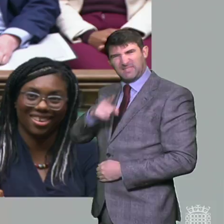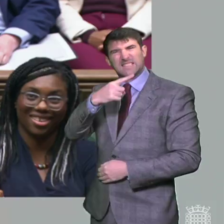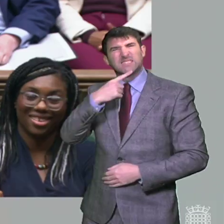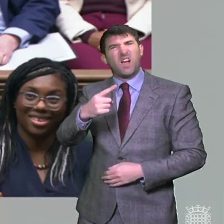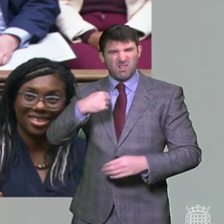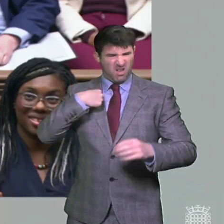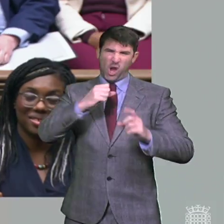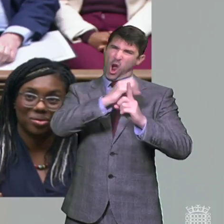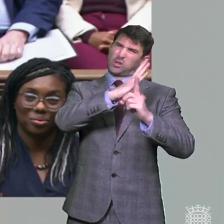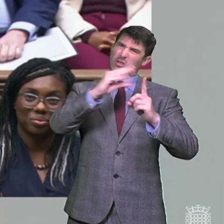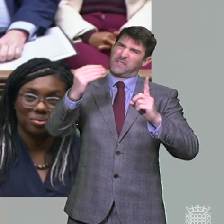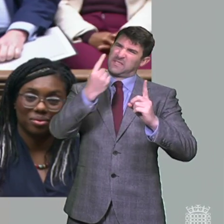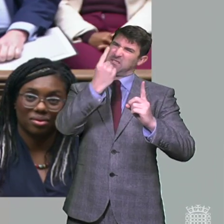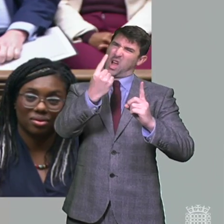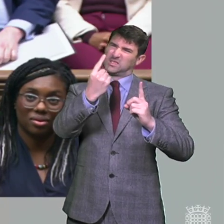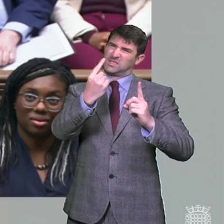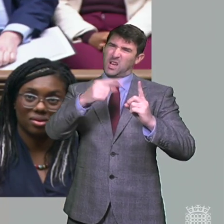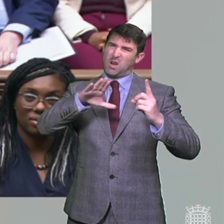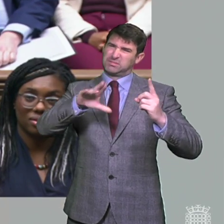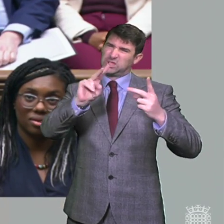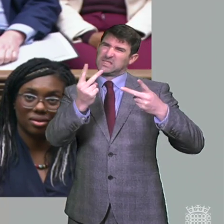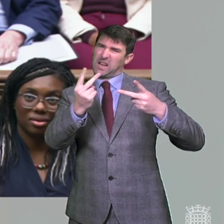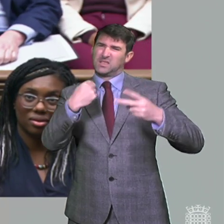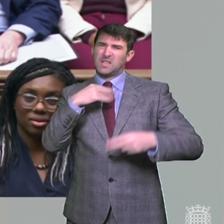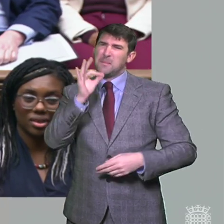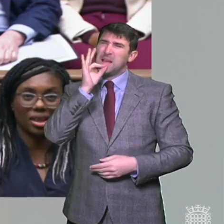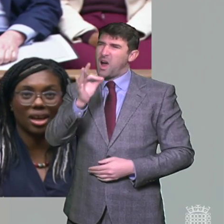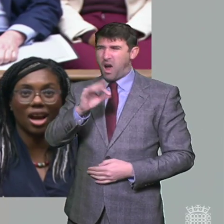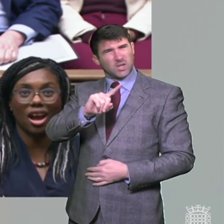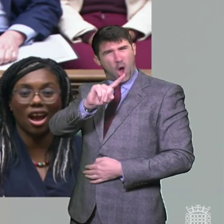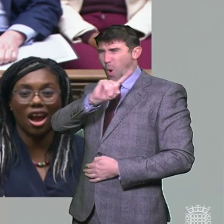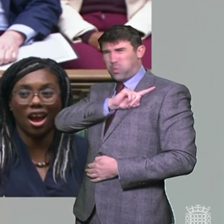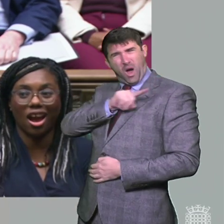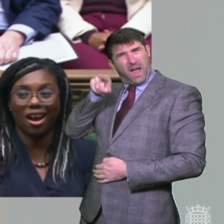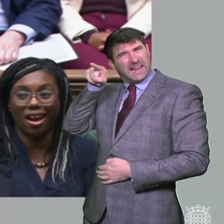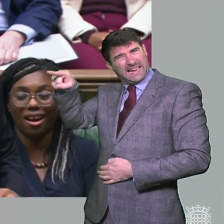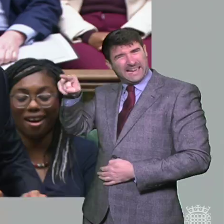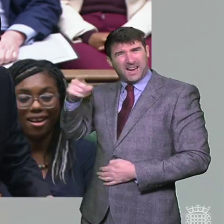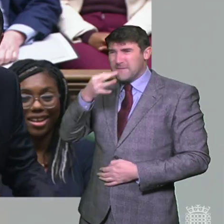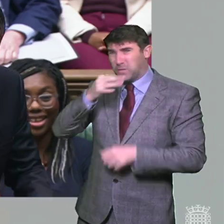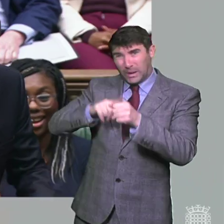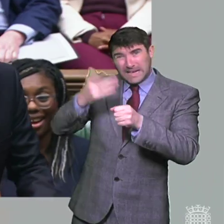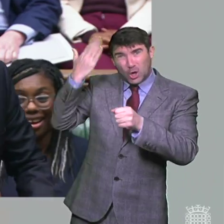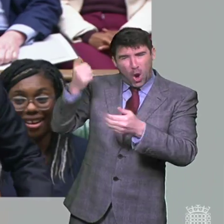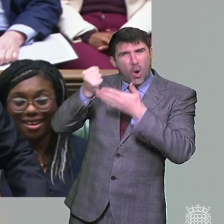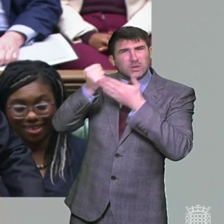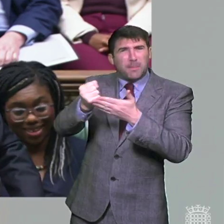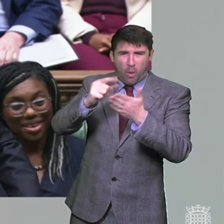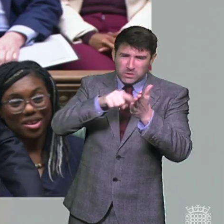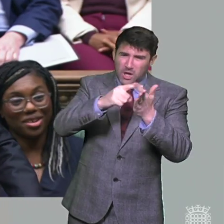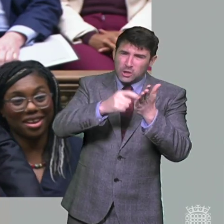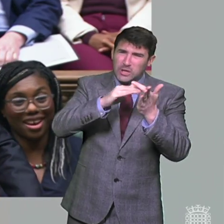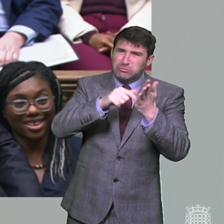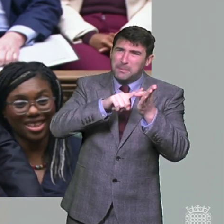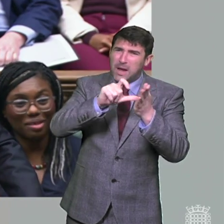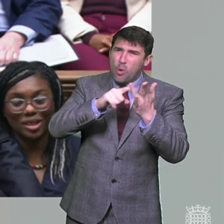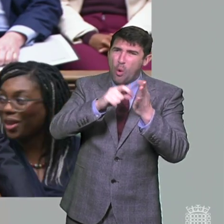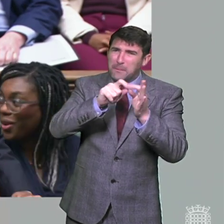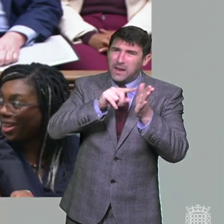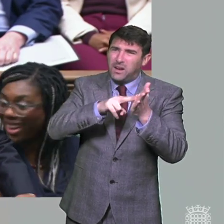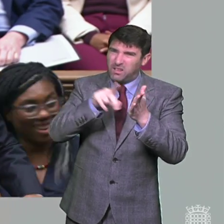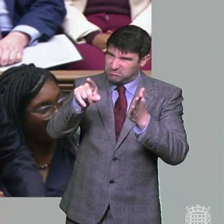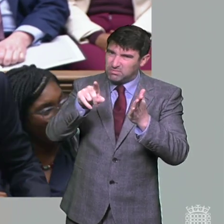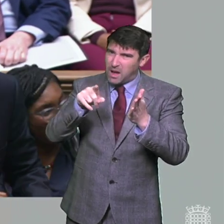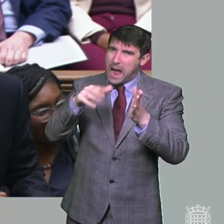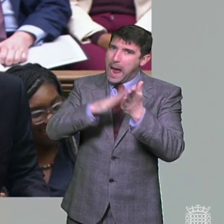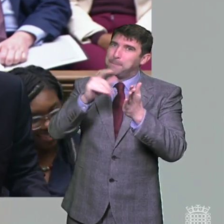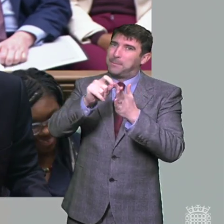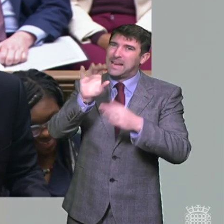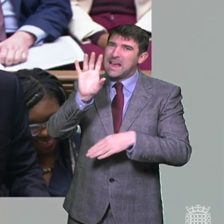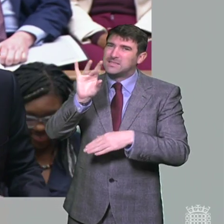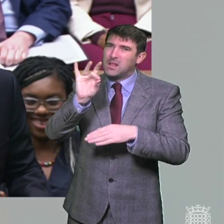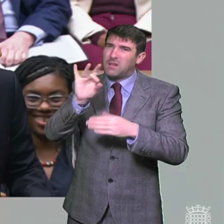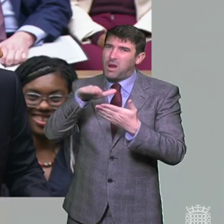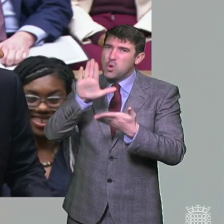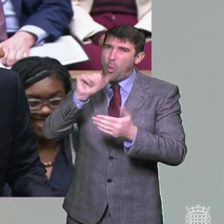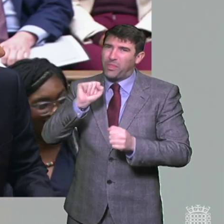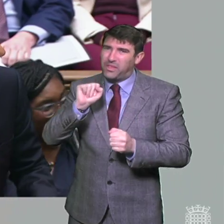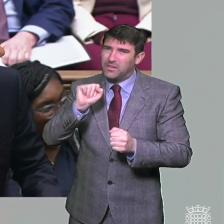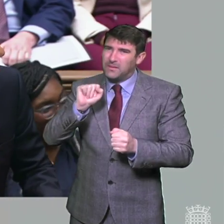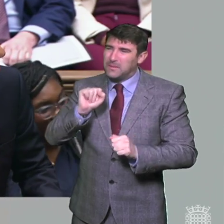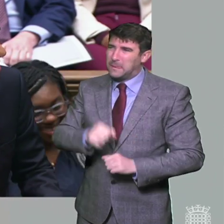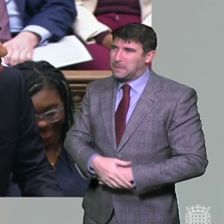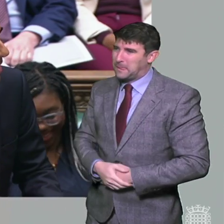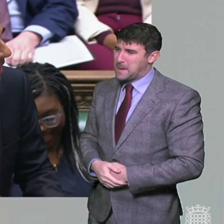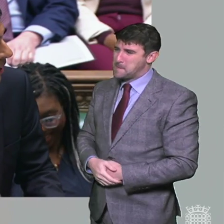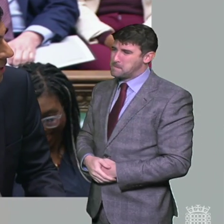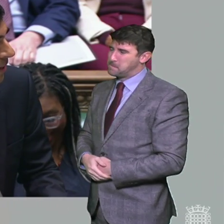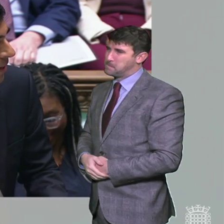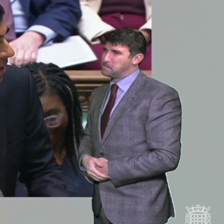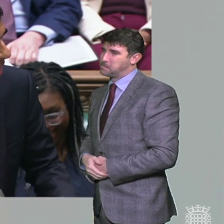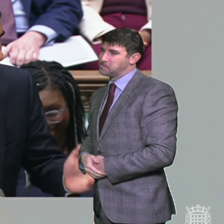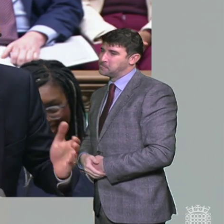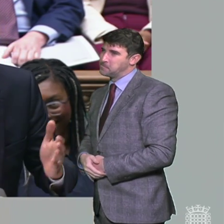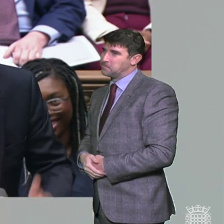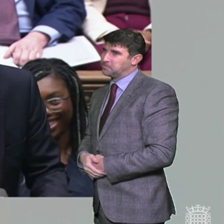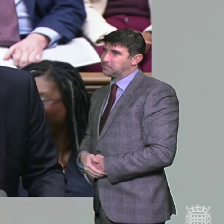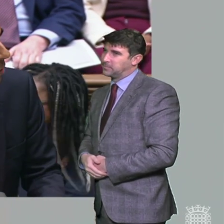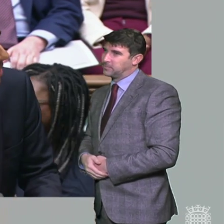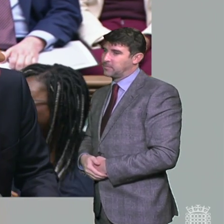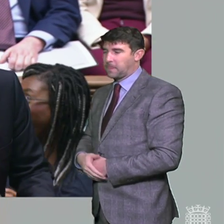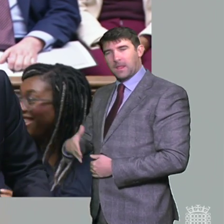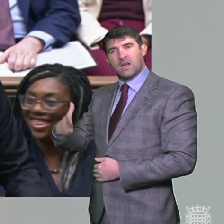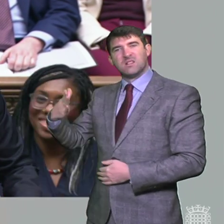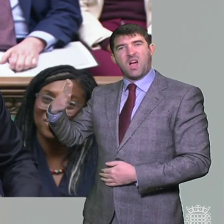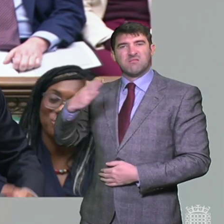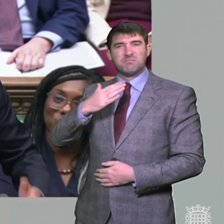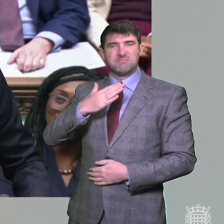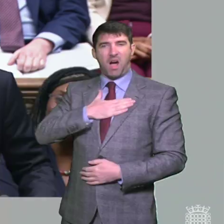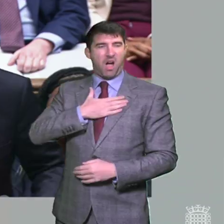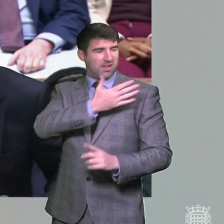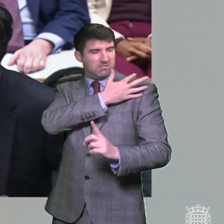second. Perhaps he can explain to us why it was that, a few years ago, he was supporting the right honourable Member for Islington North.